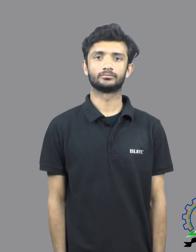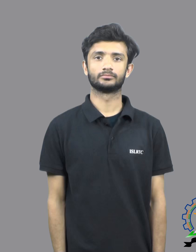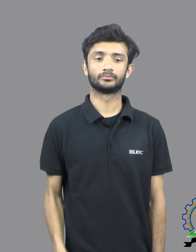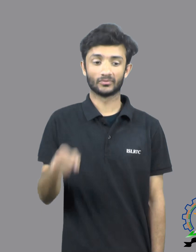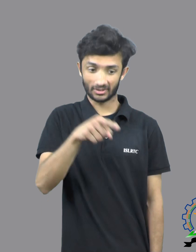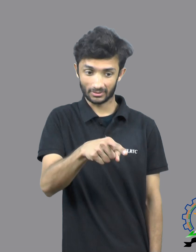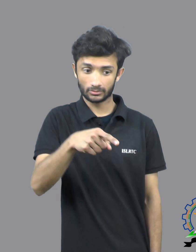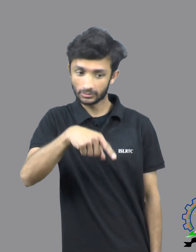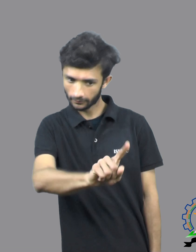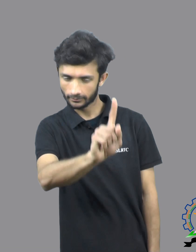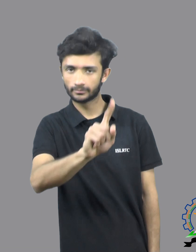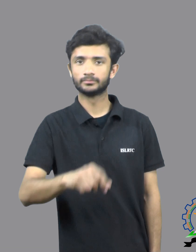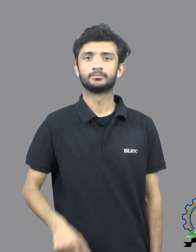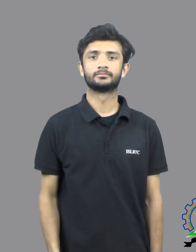Itself